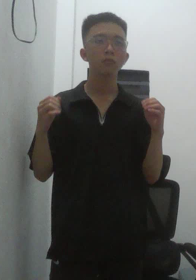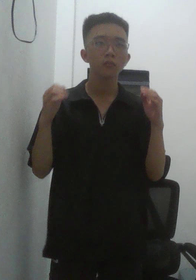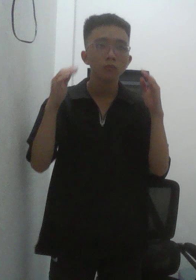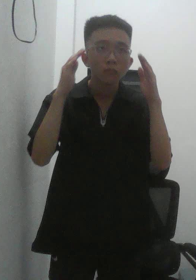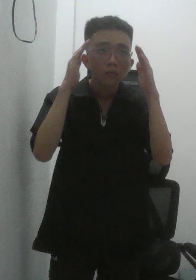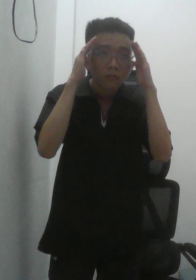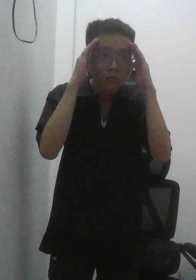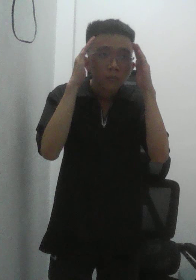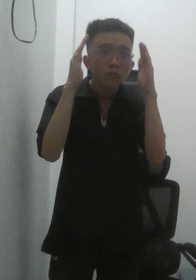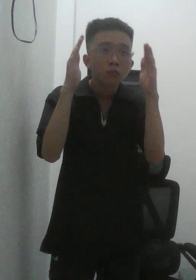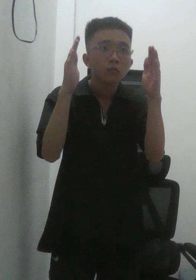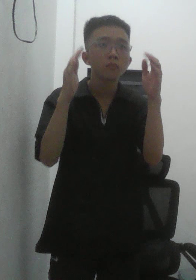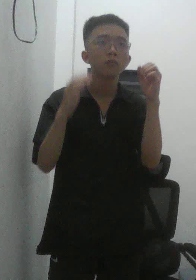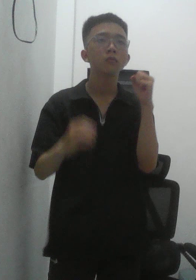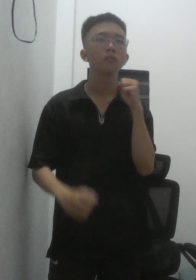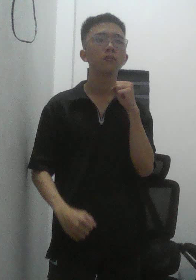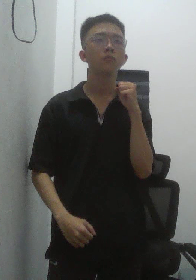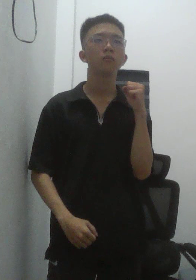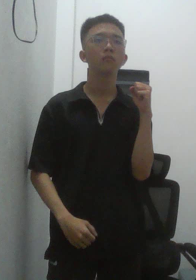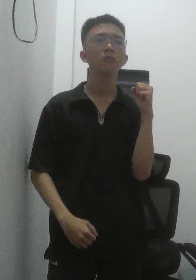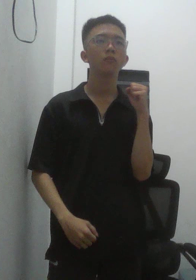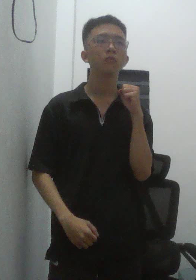khong quan tam